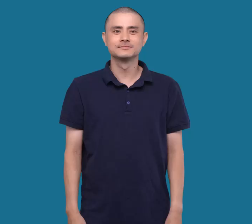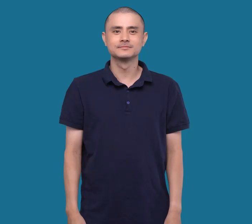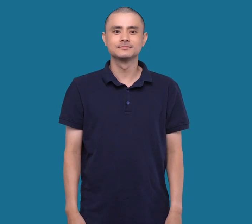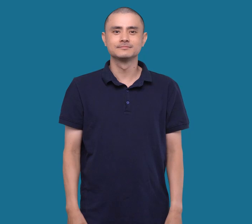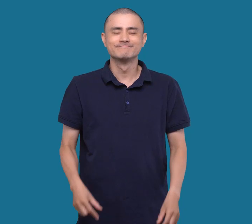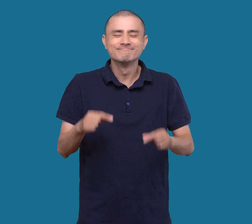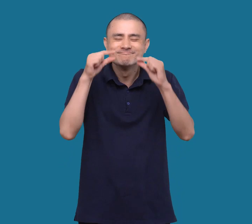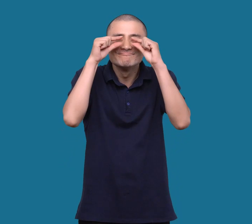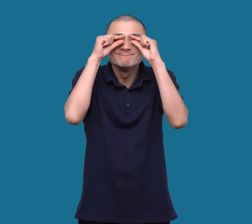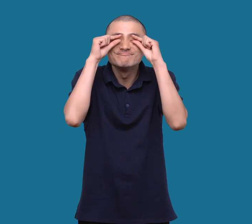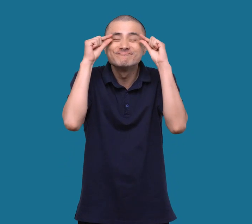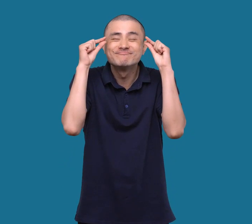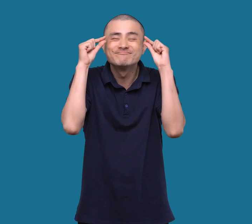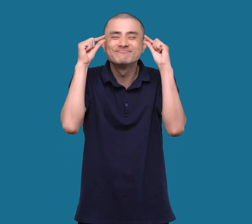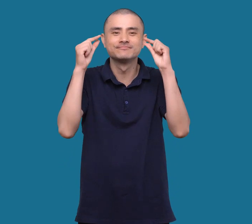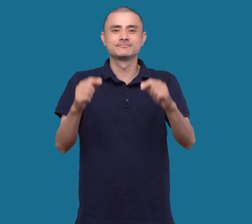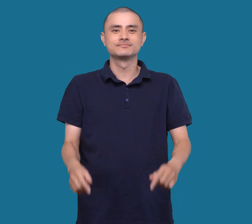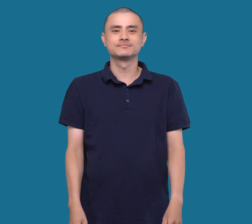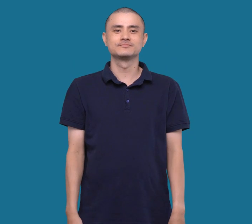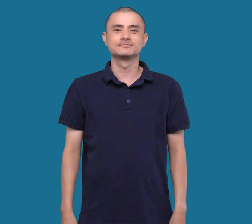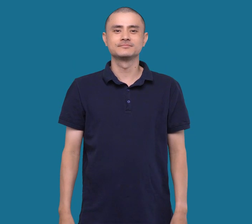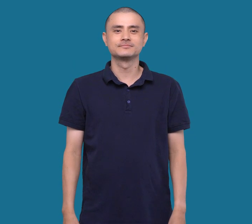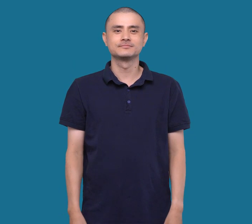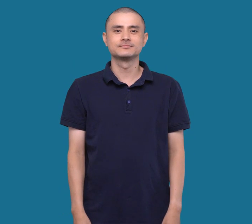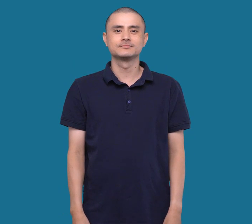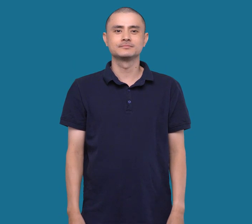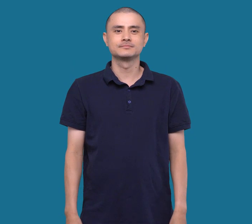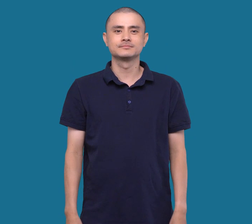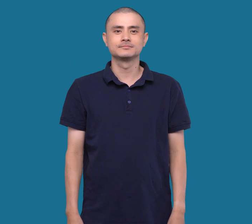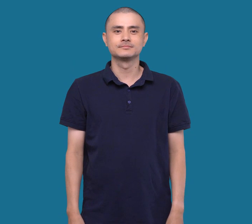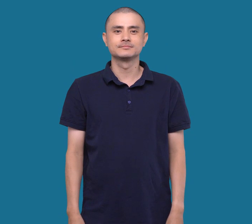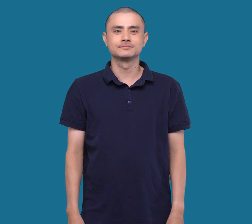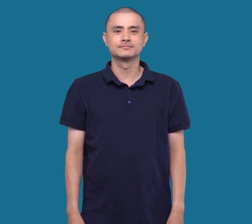ti hí mắt